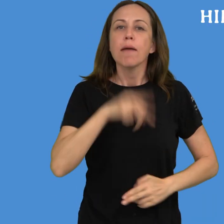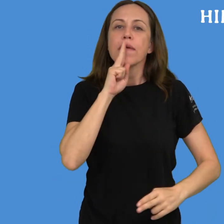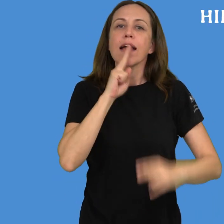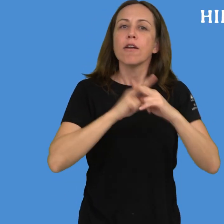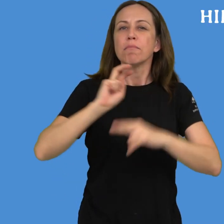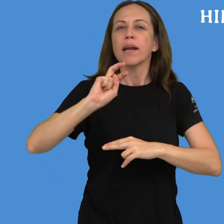nombre